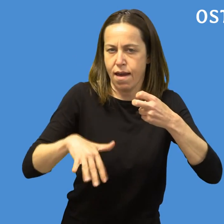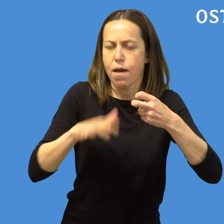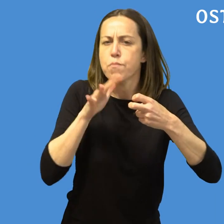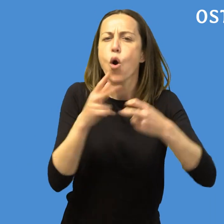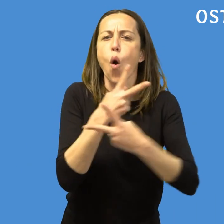motivo